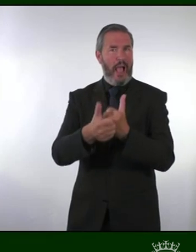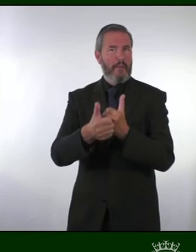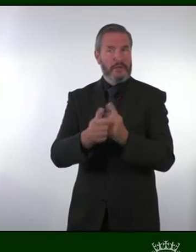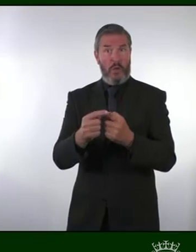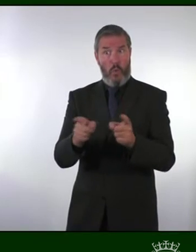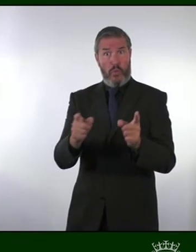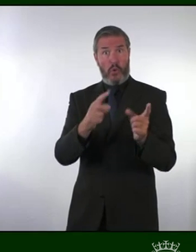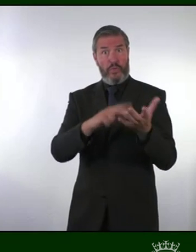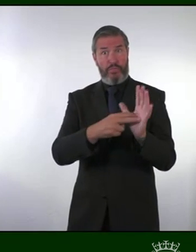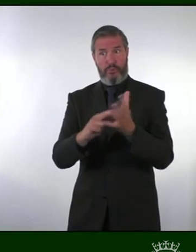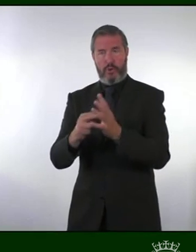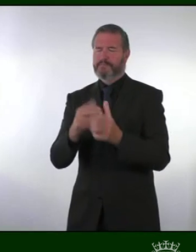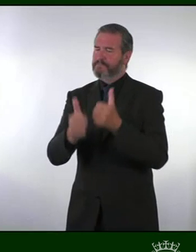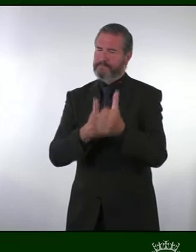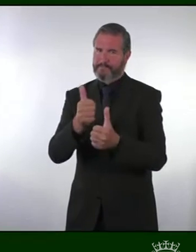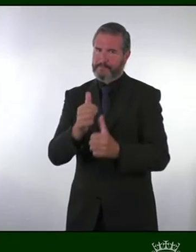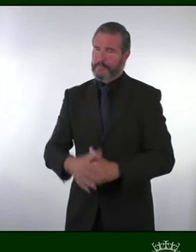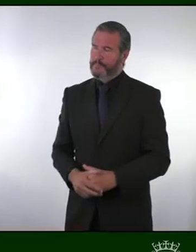I congratulate them all.